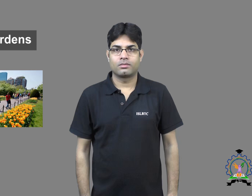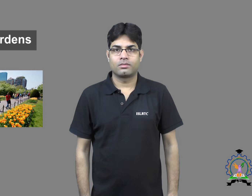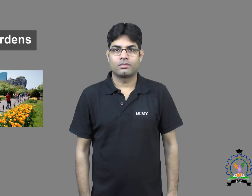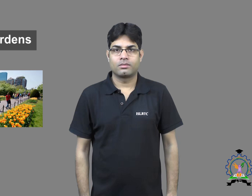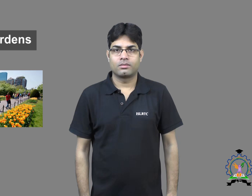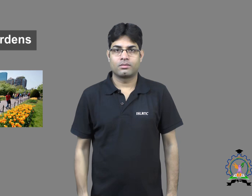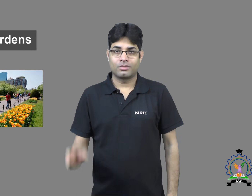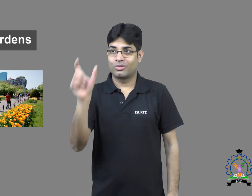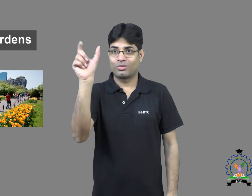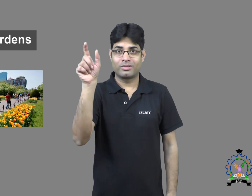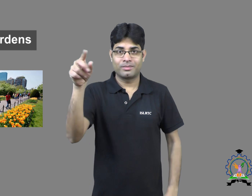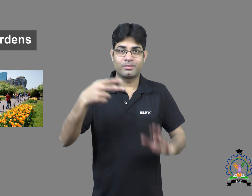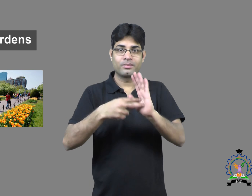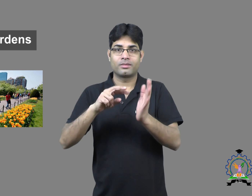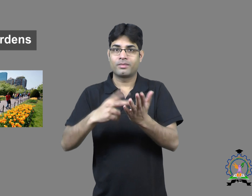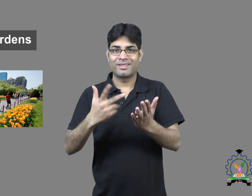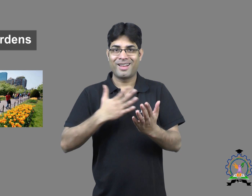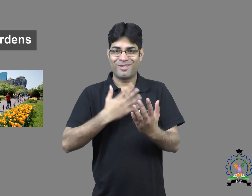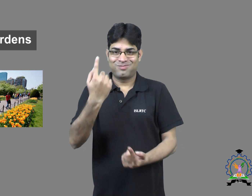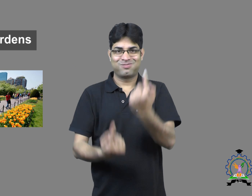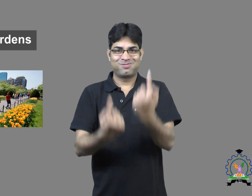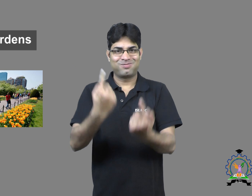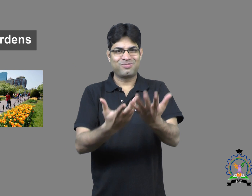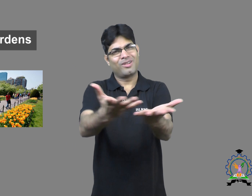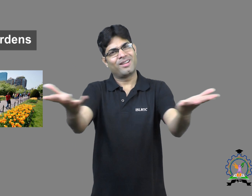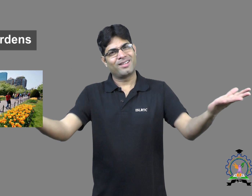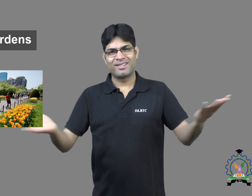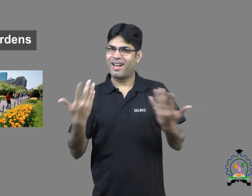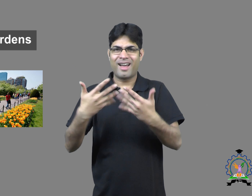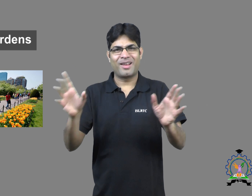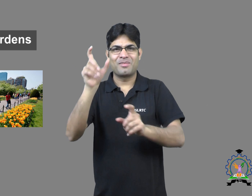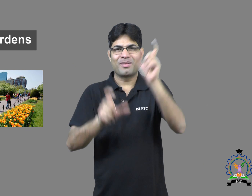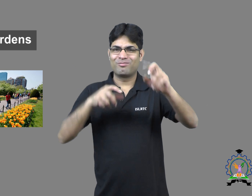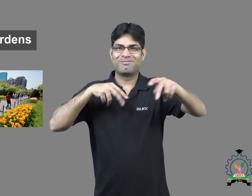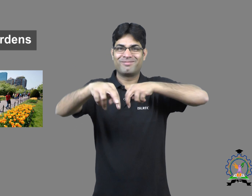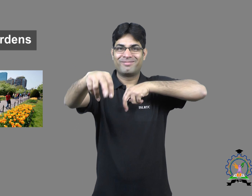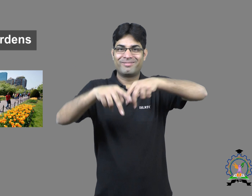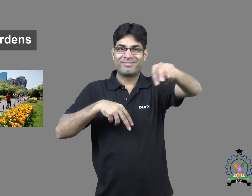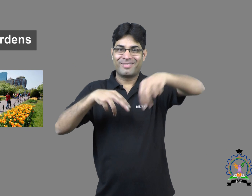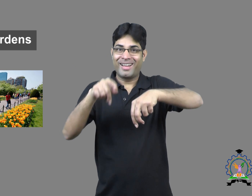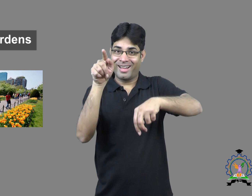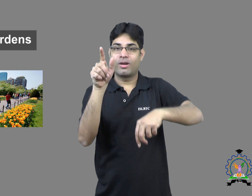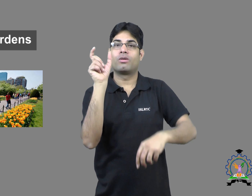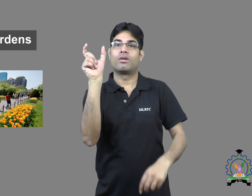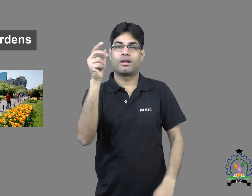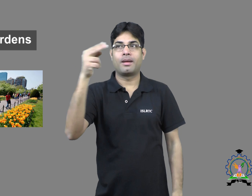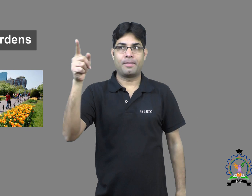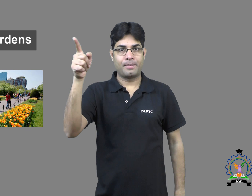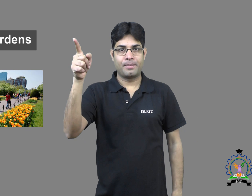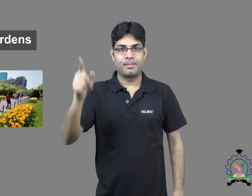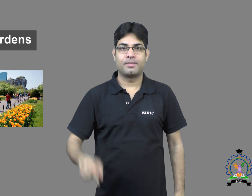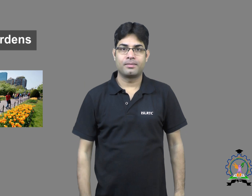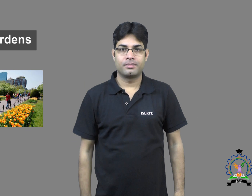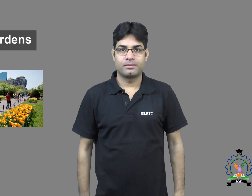Public Gardens